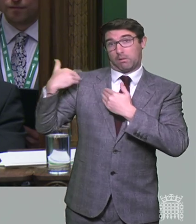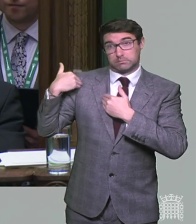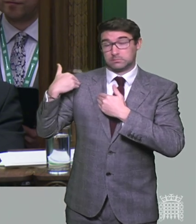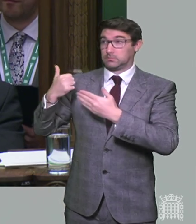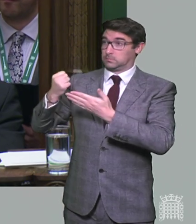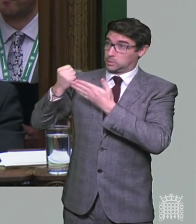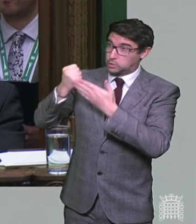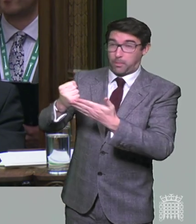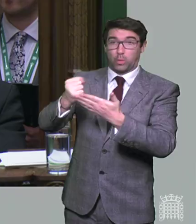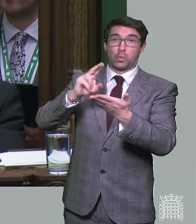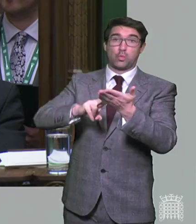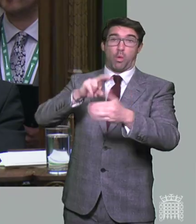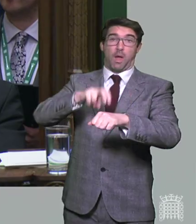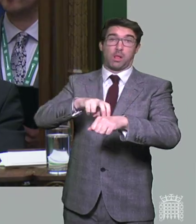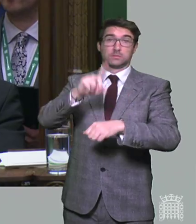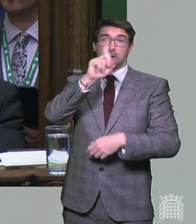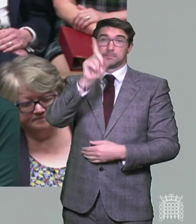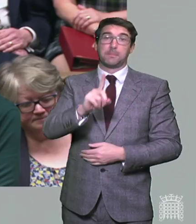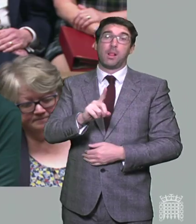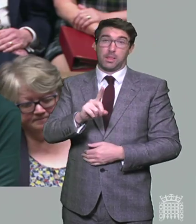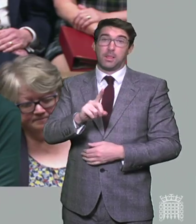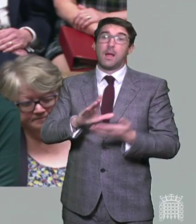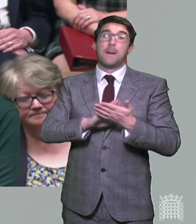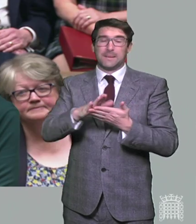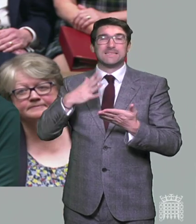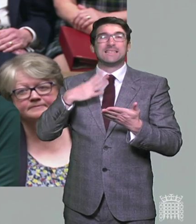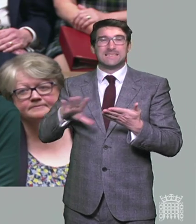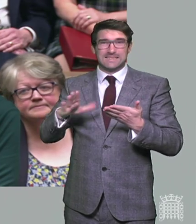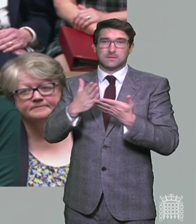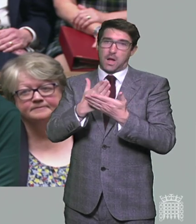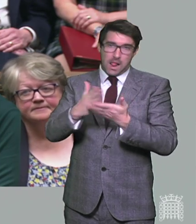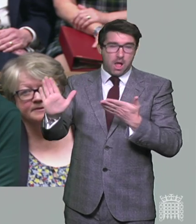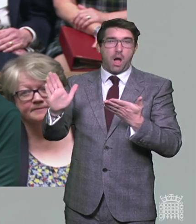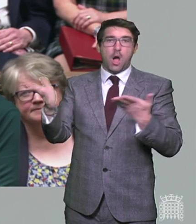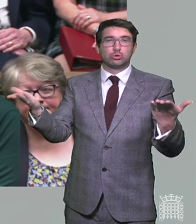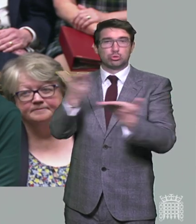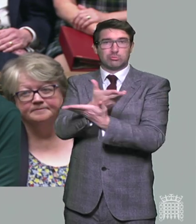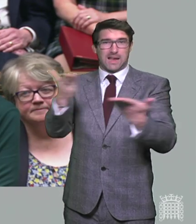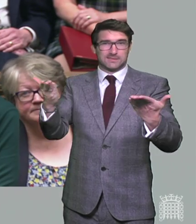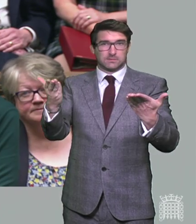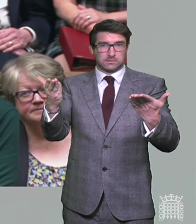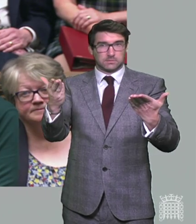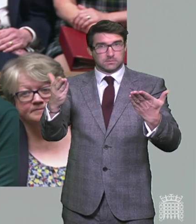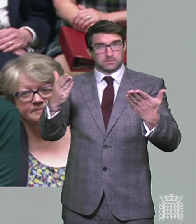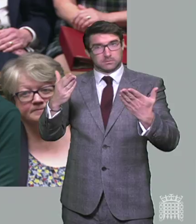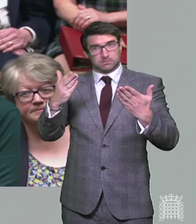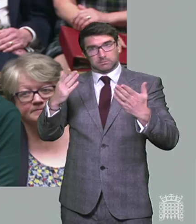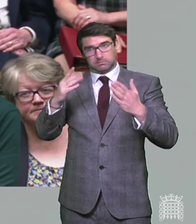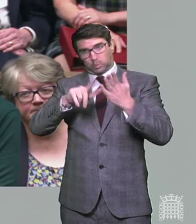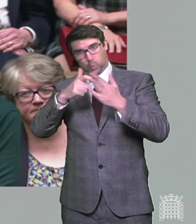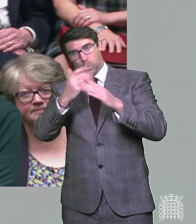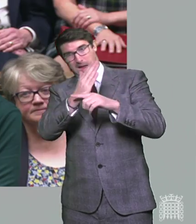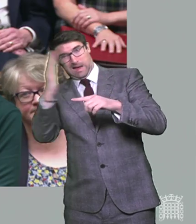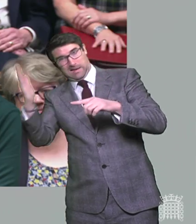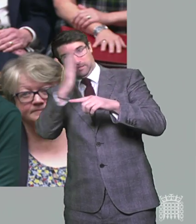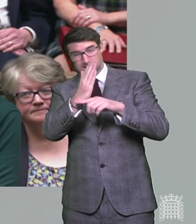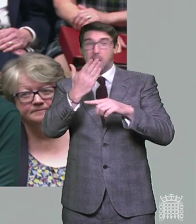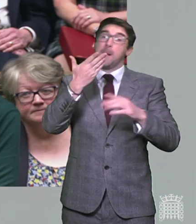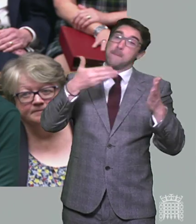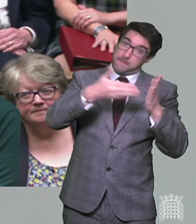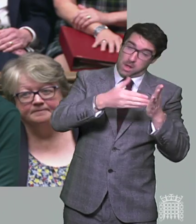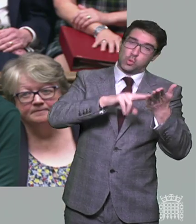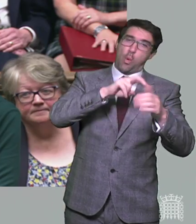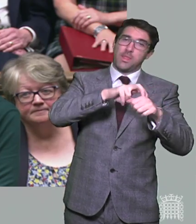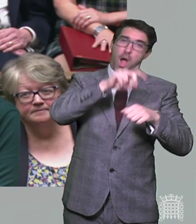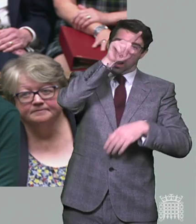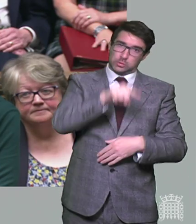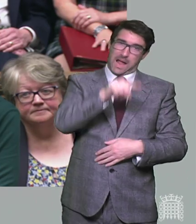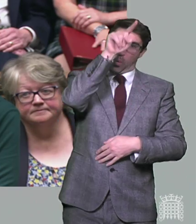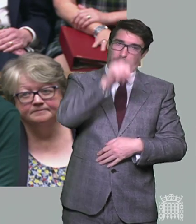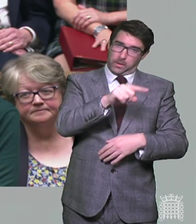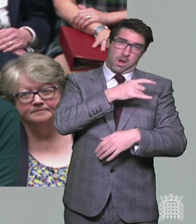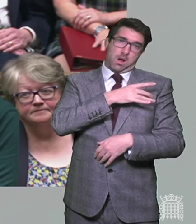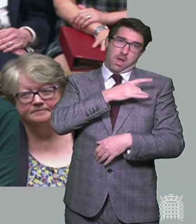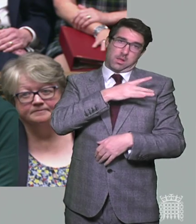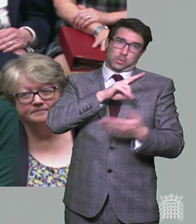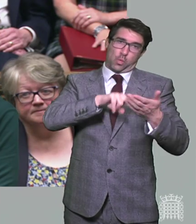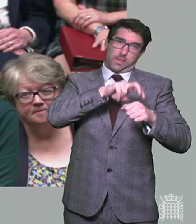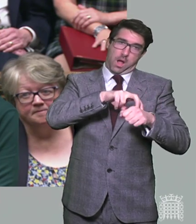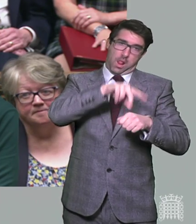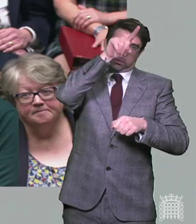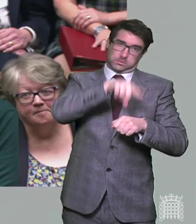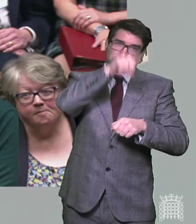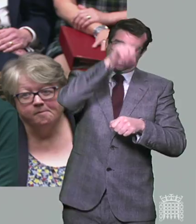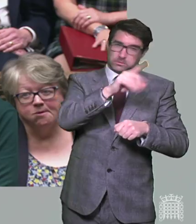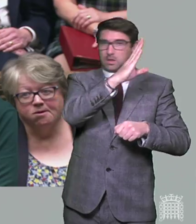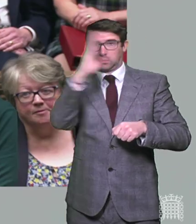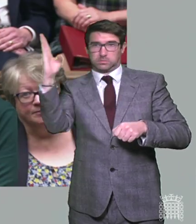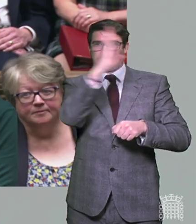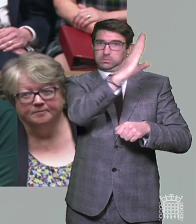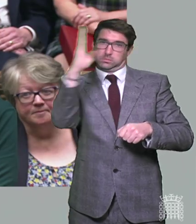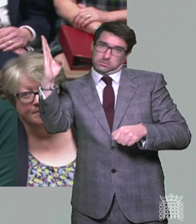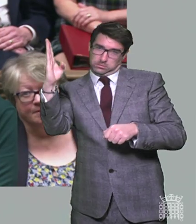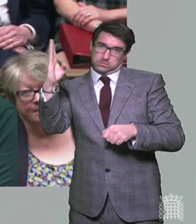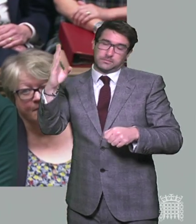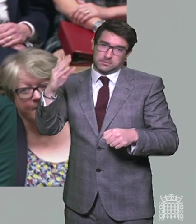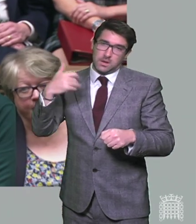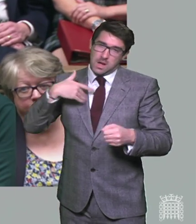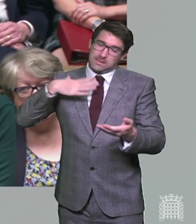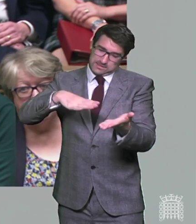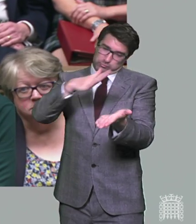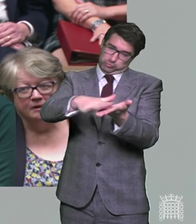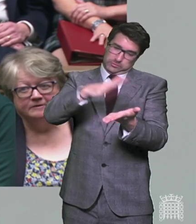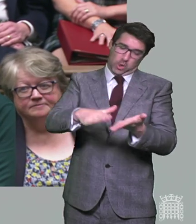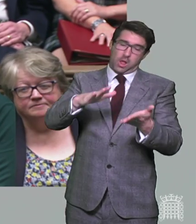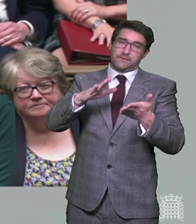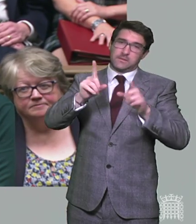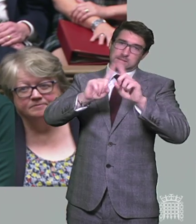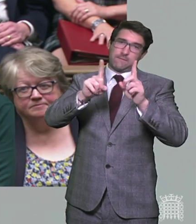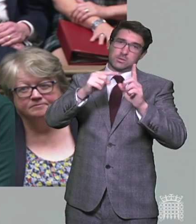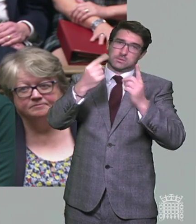That means making sure that we have free-flowing trade east-west as well as north-south, it means making sure that the people of Northern Ireland can benefit from the same tax benefits as people in Great Britain, and it means resolving the issues over governance and regulation.